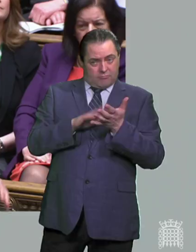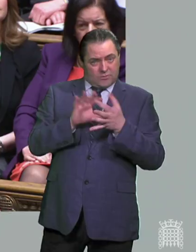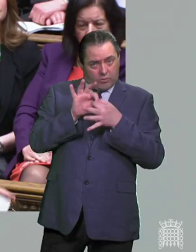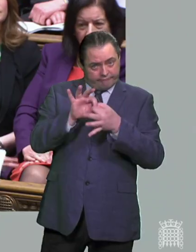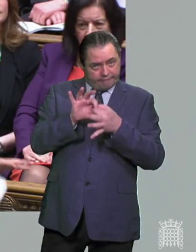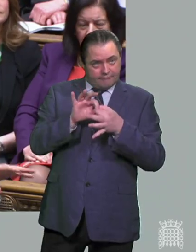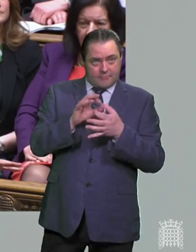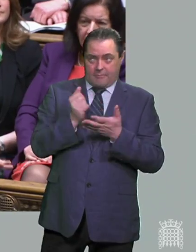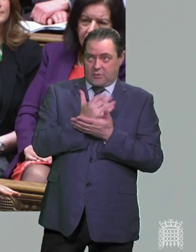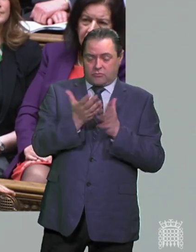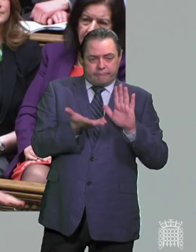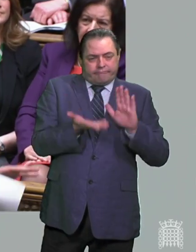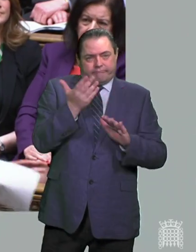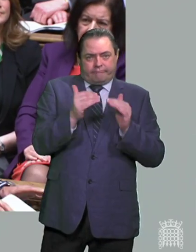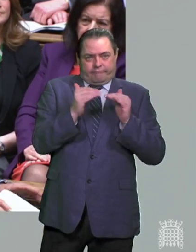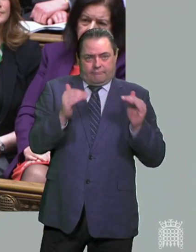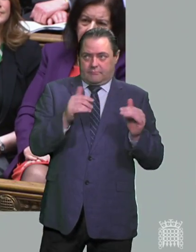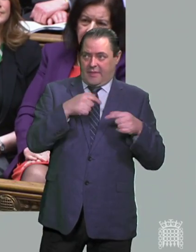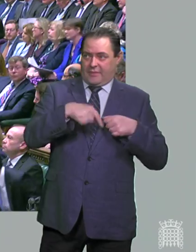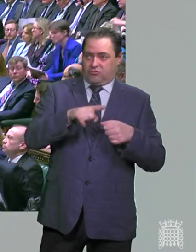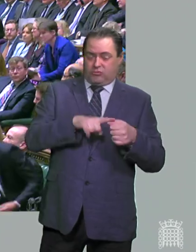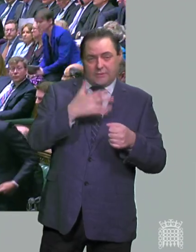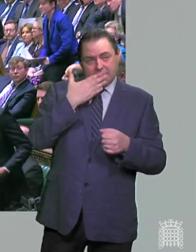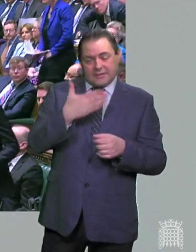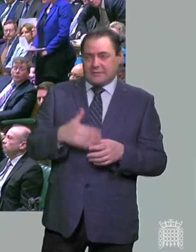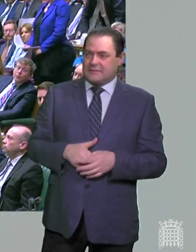on an island than on the mainland. Will the Prime Minister work with me and his Ministers to overcome this injustice this year?